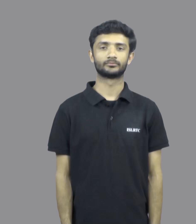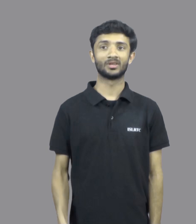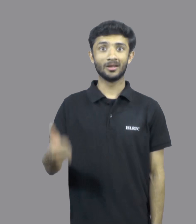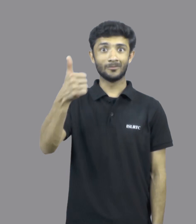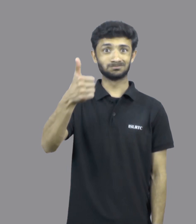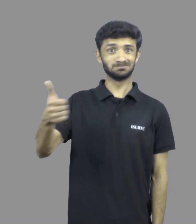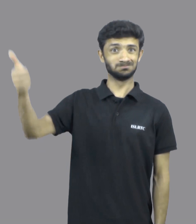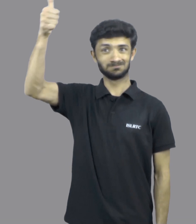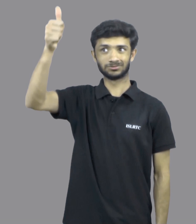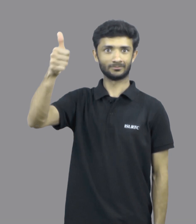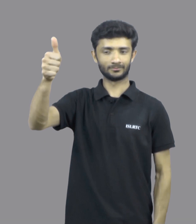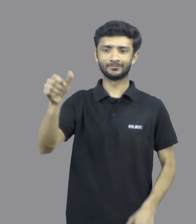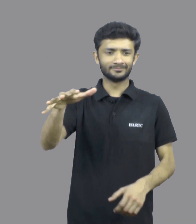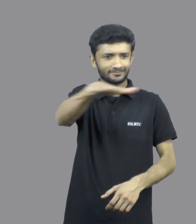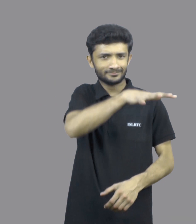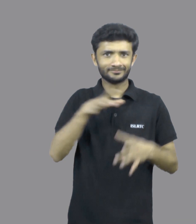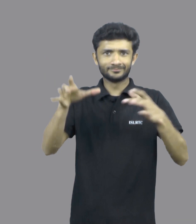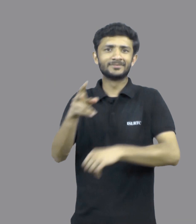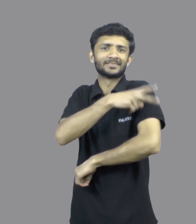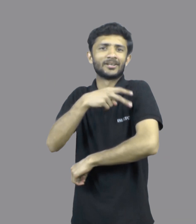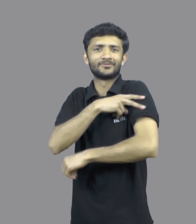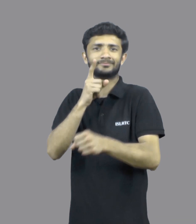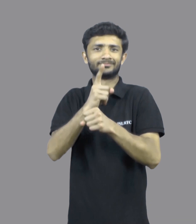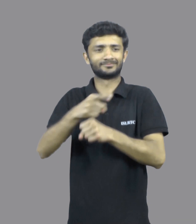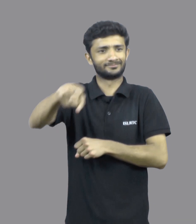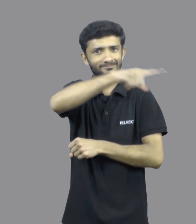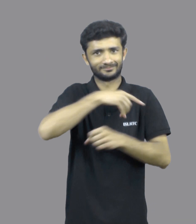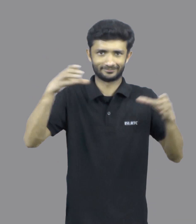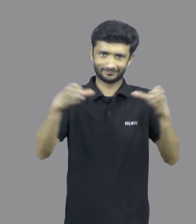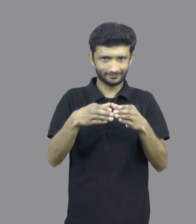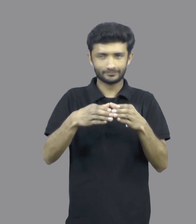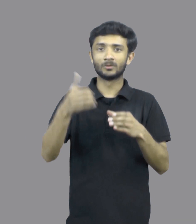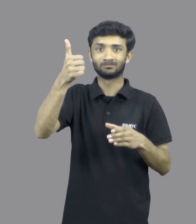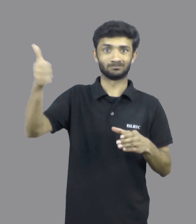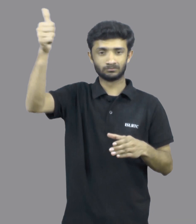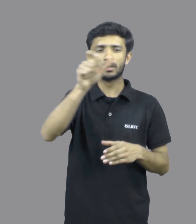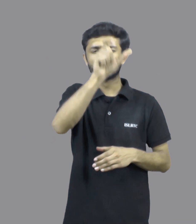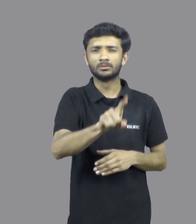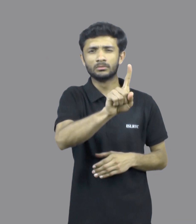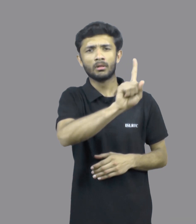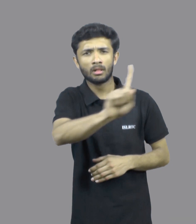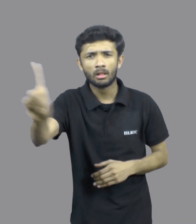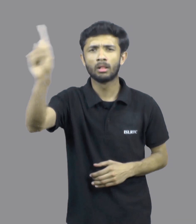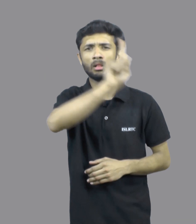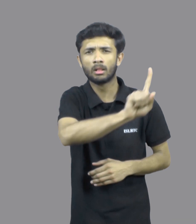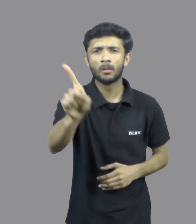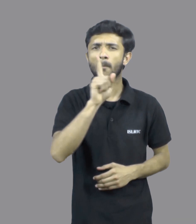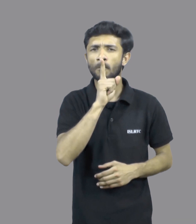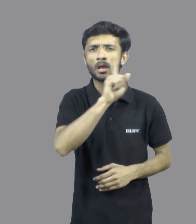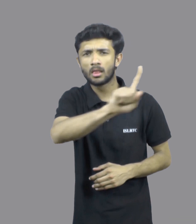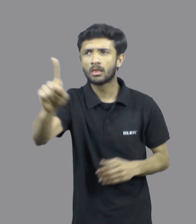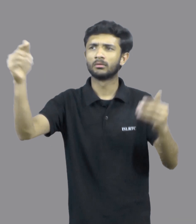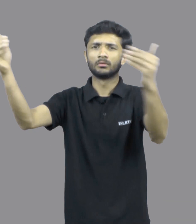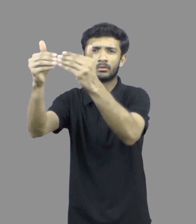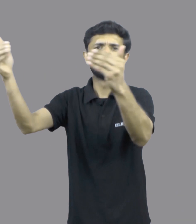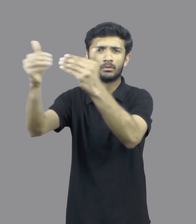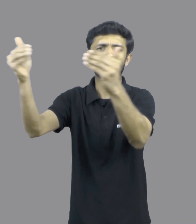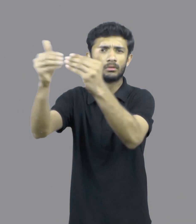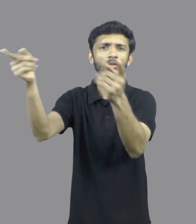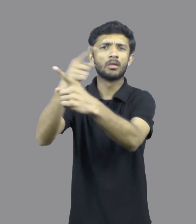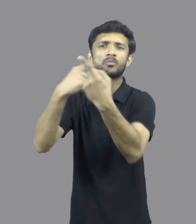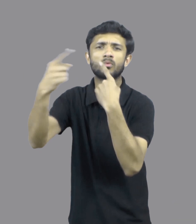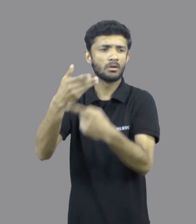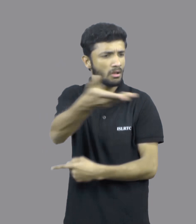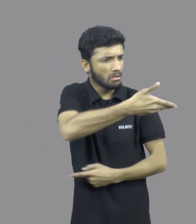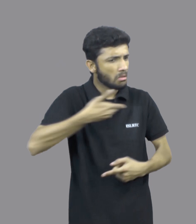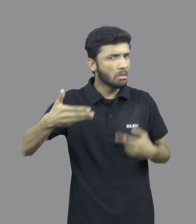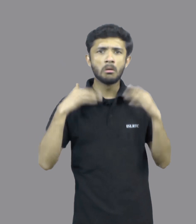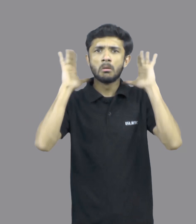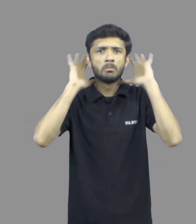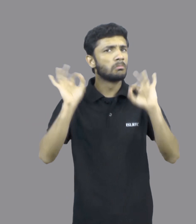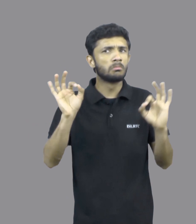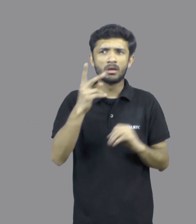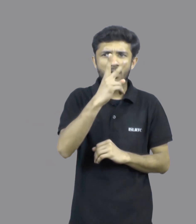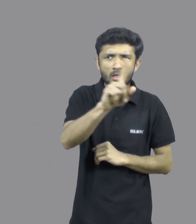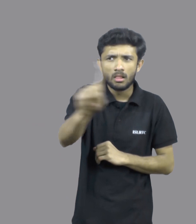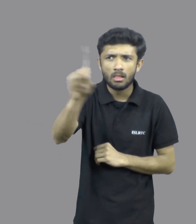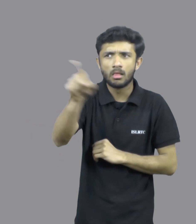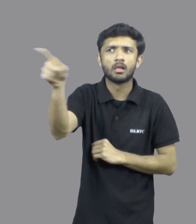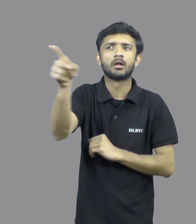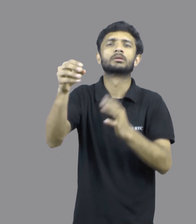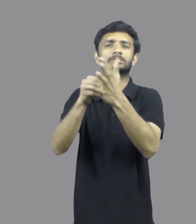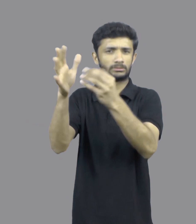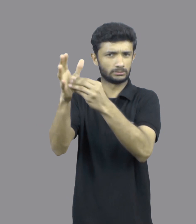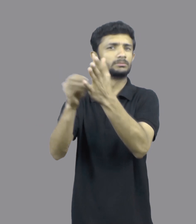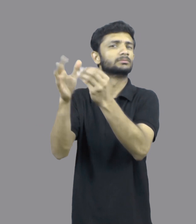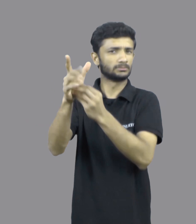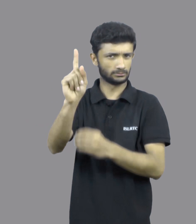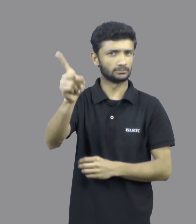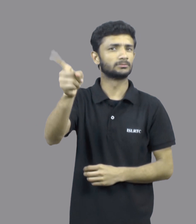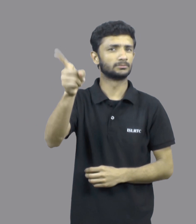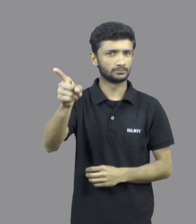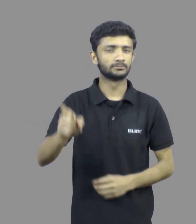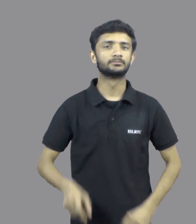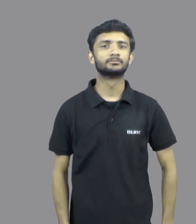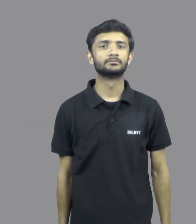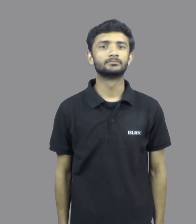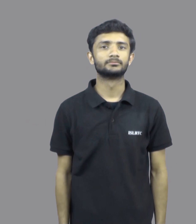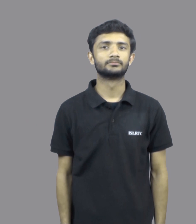Collude